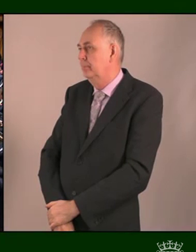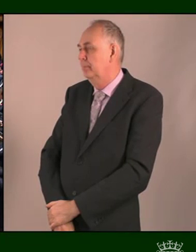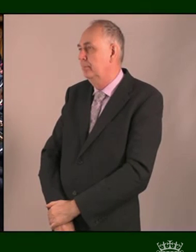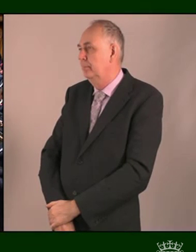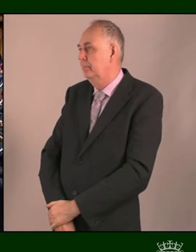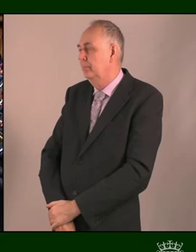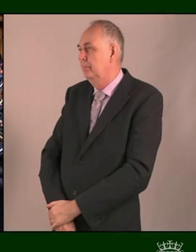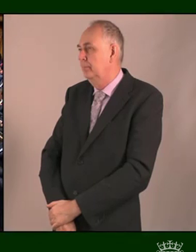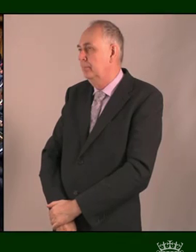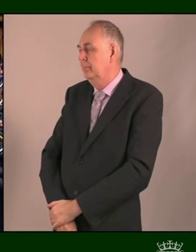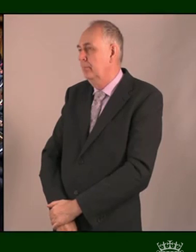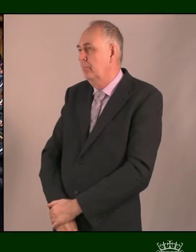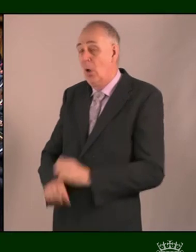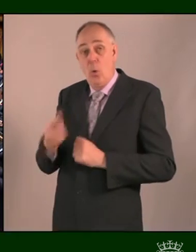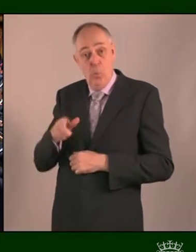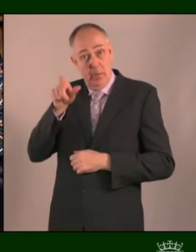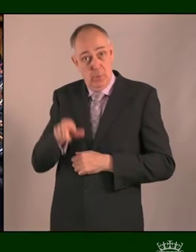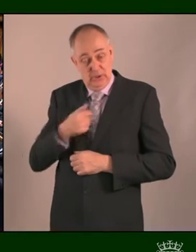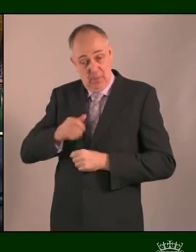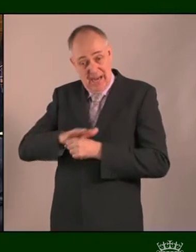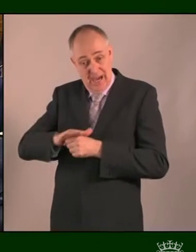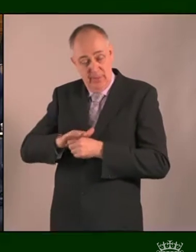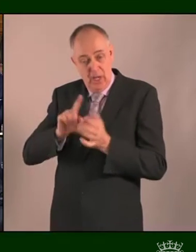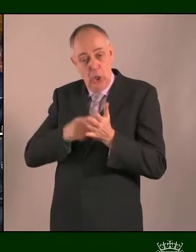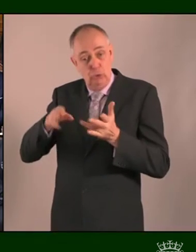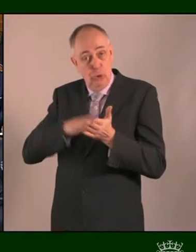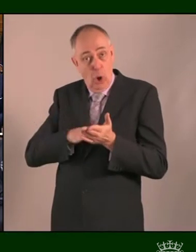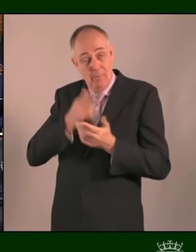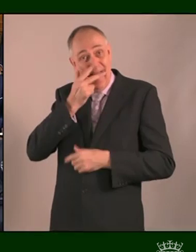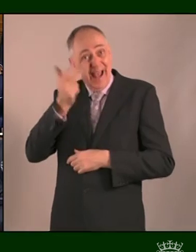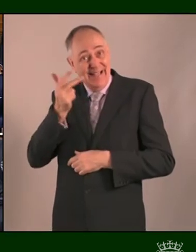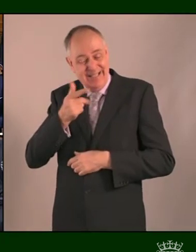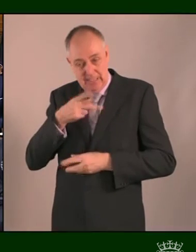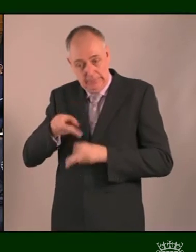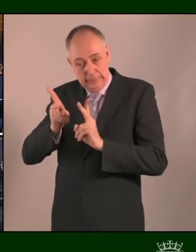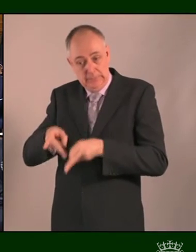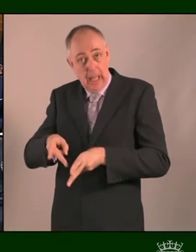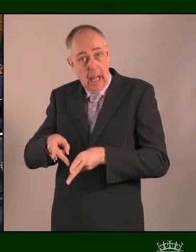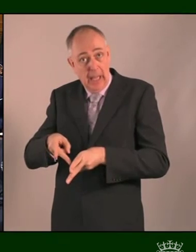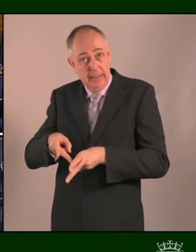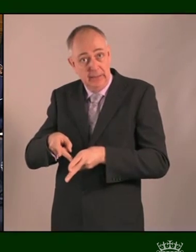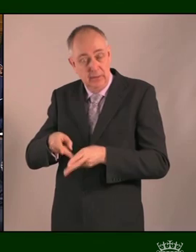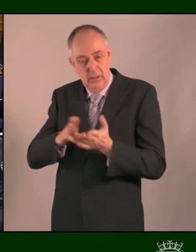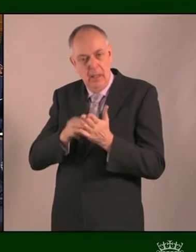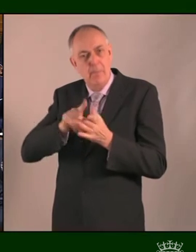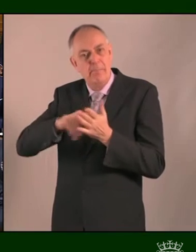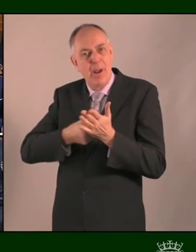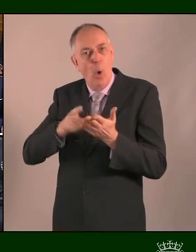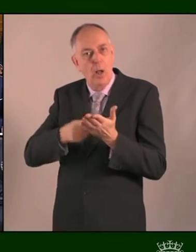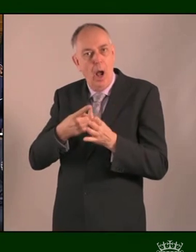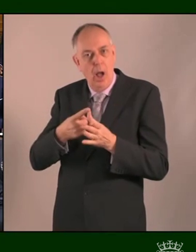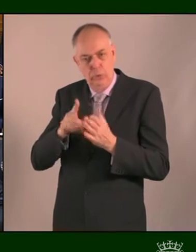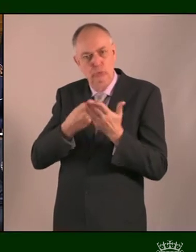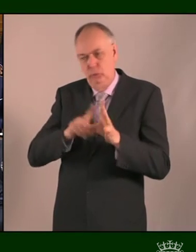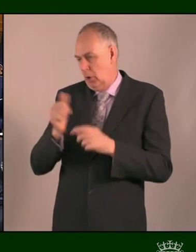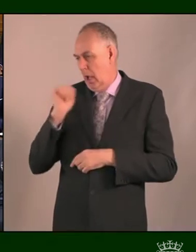My consituent Tom Channon was just 18 years old when he tragically died at the Eden Roc complex in Mallorca in July 2018.